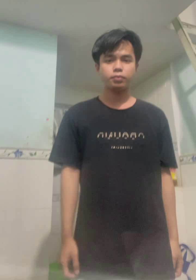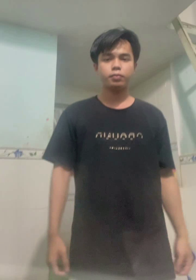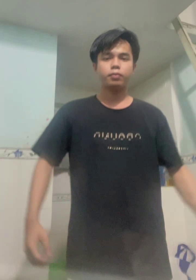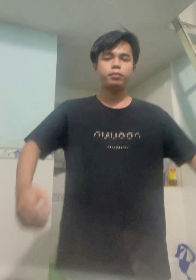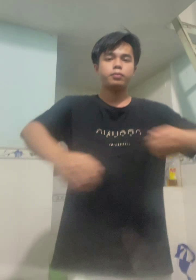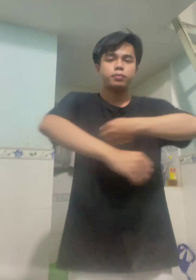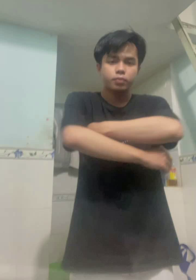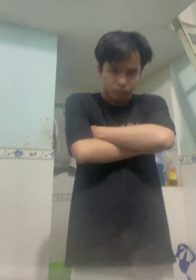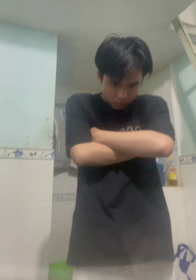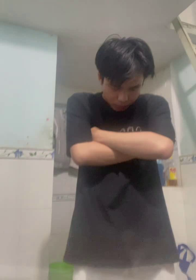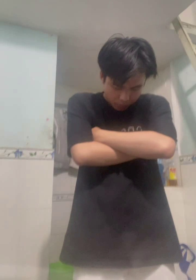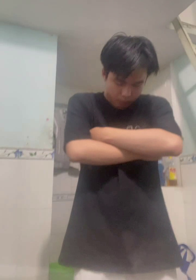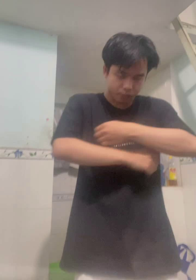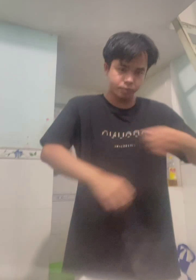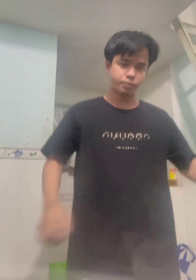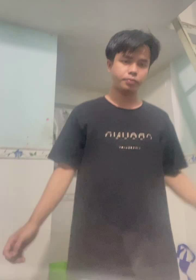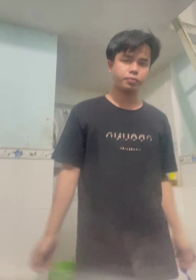om